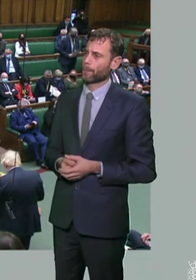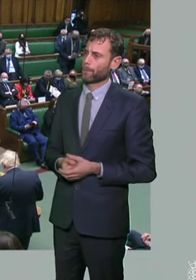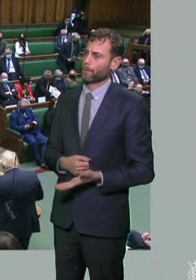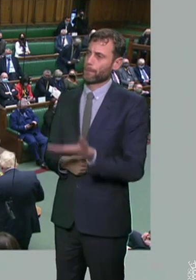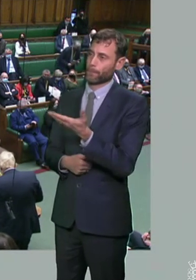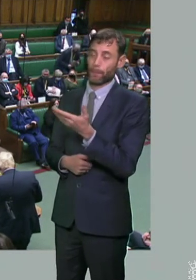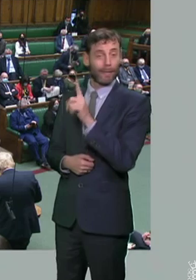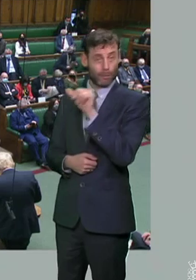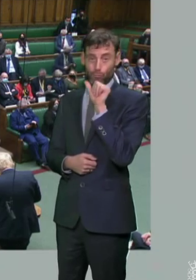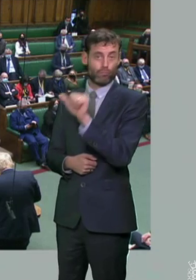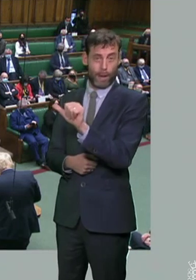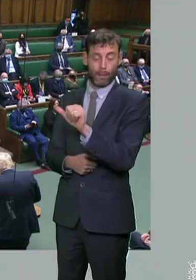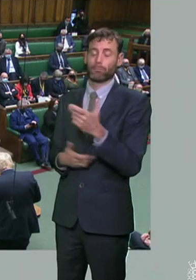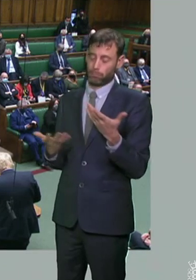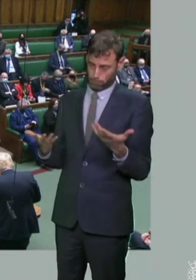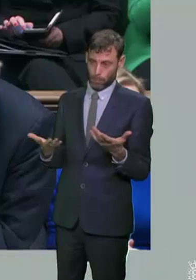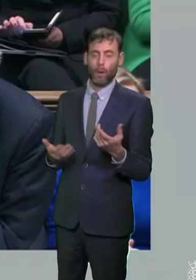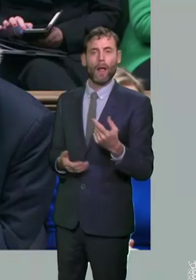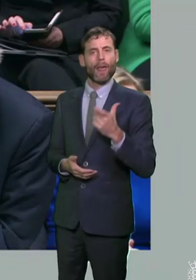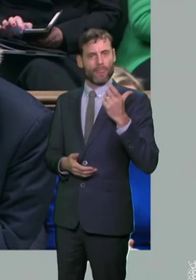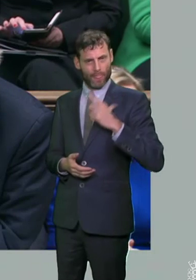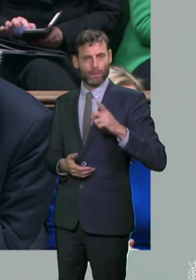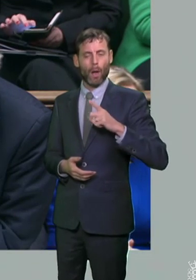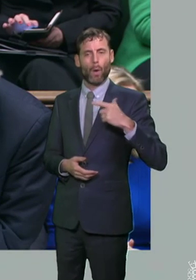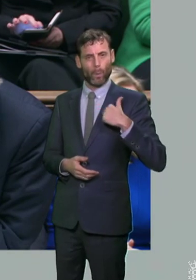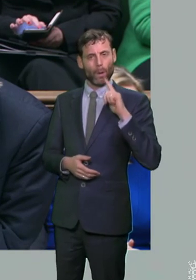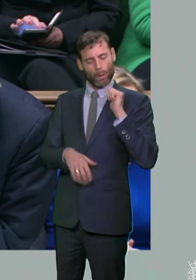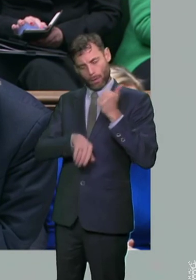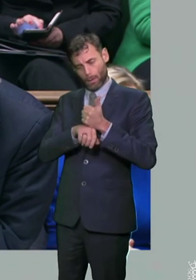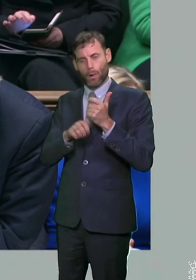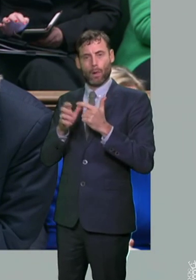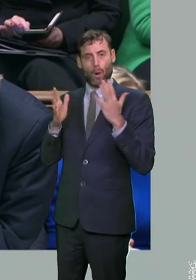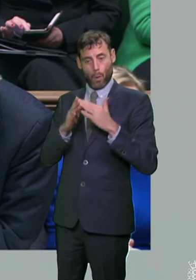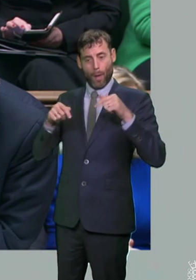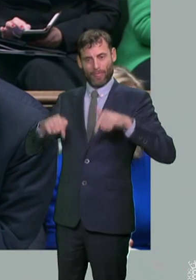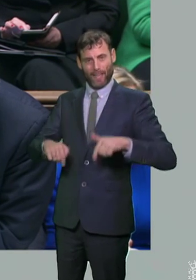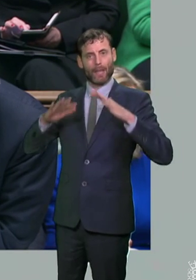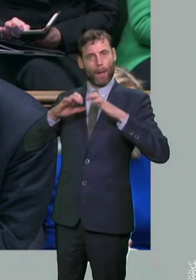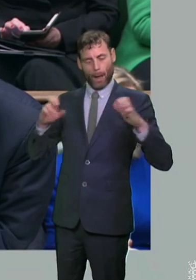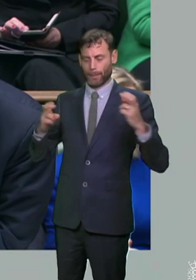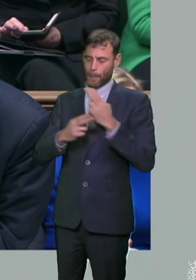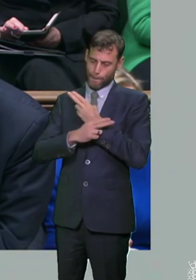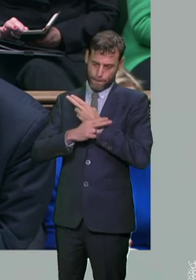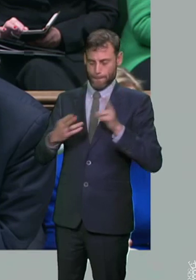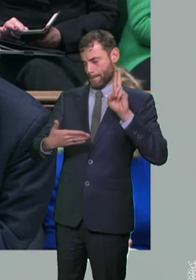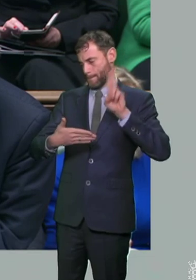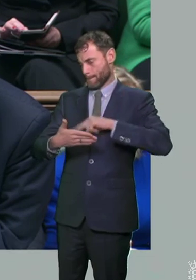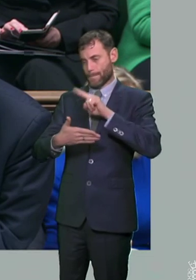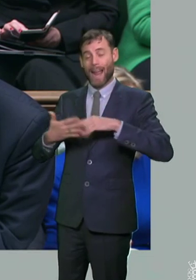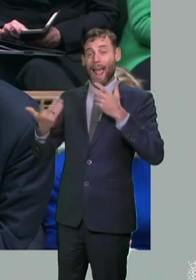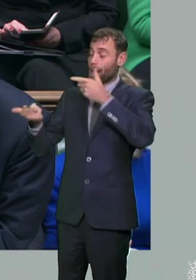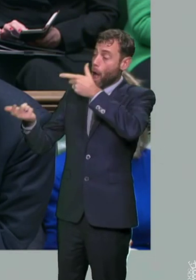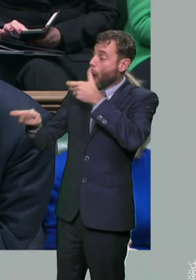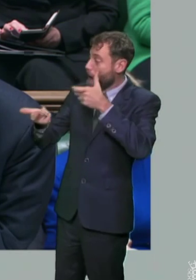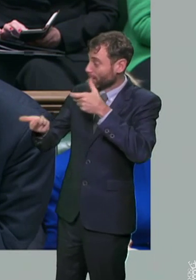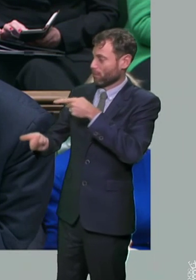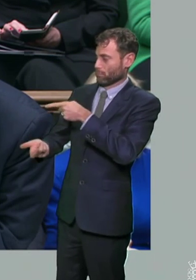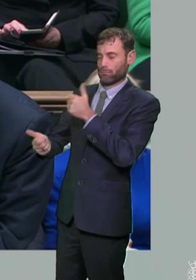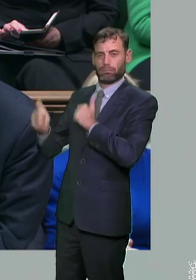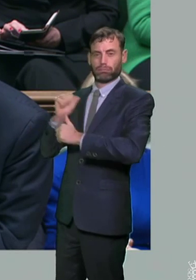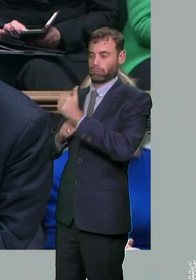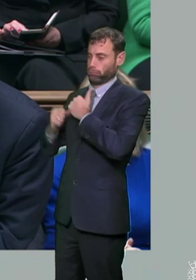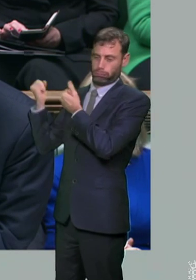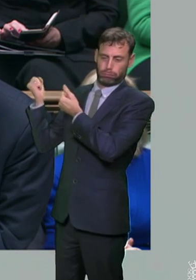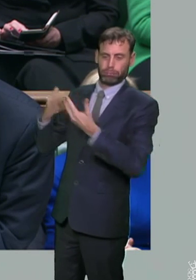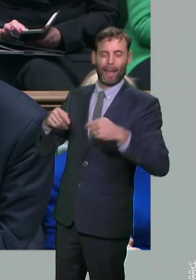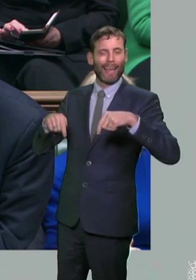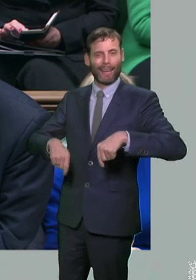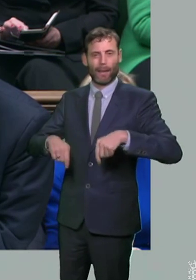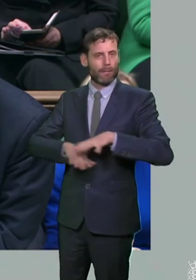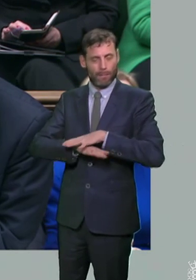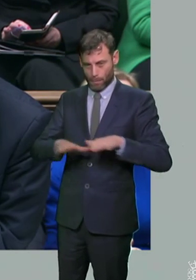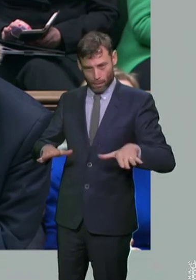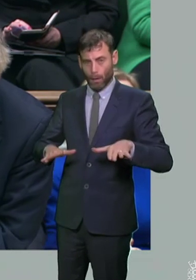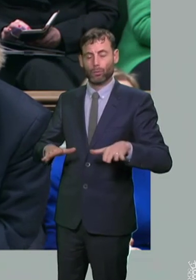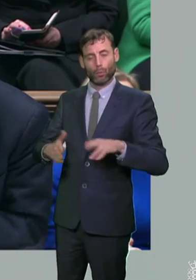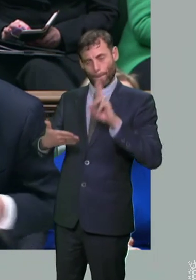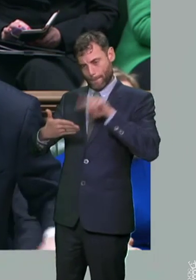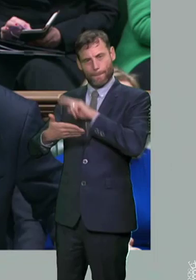The right honourable Gentleman is completely right, which is why we are going to introduce legislation in this Parliament to ban the import of hunting trophies and to deliver the change that we promised.